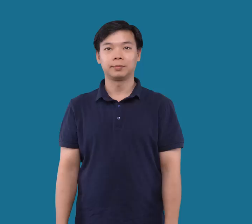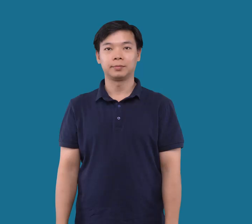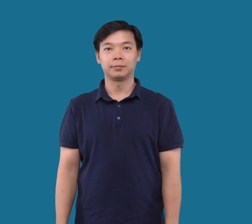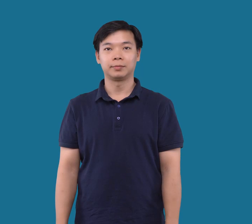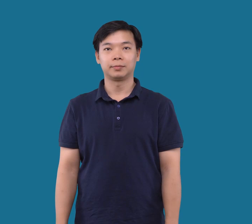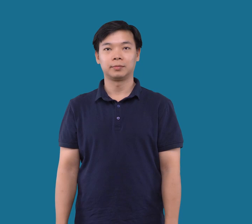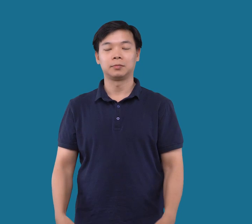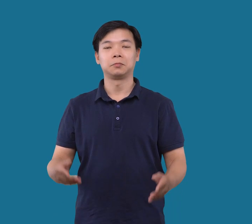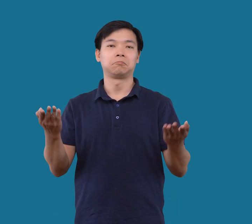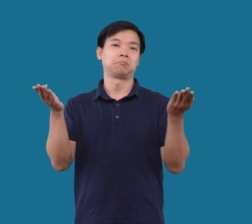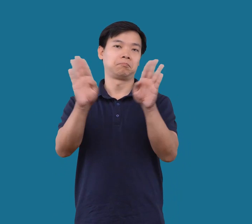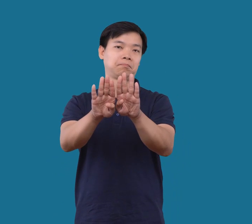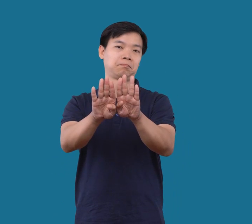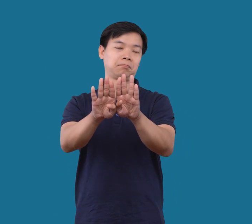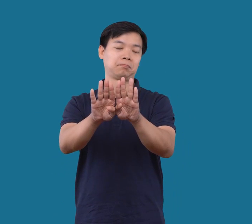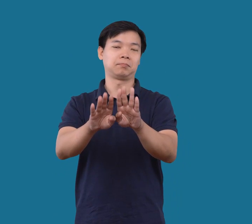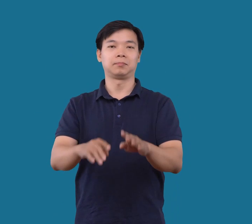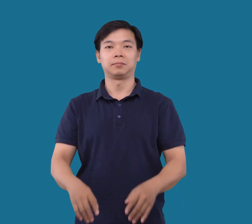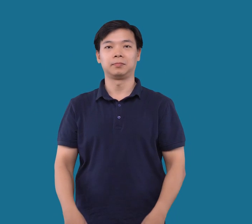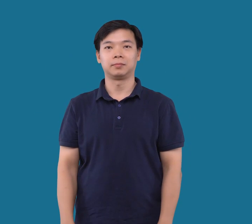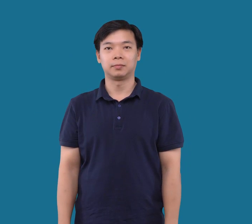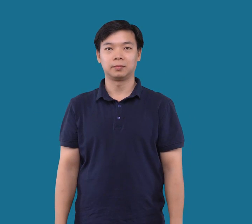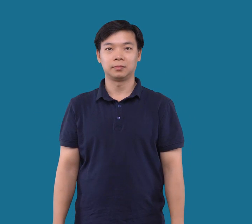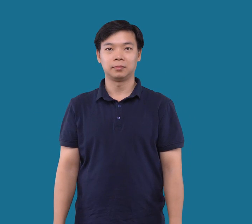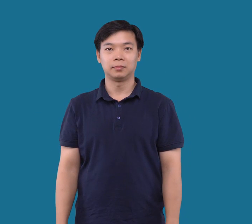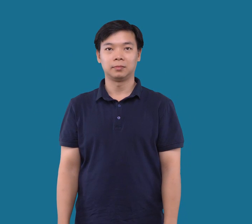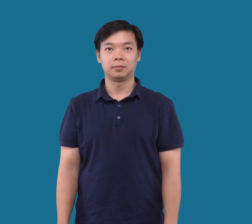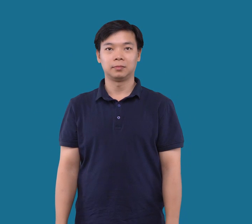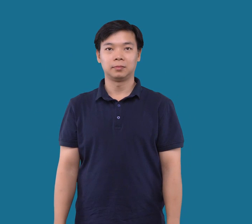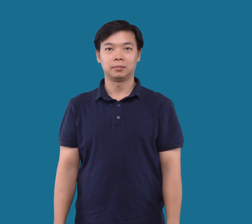đóng cửa